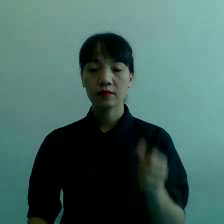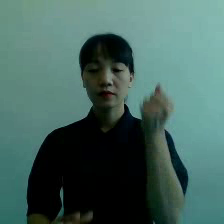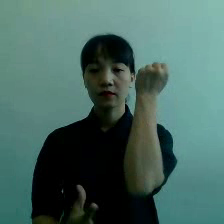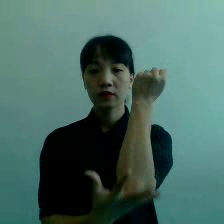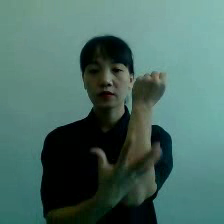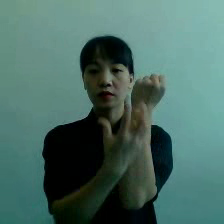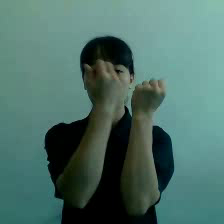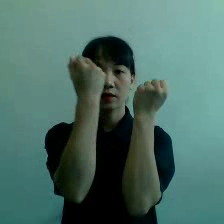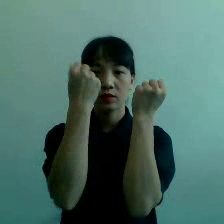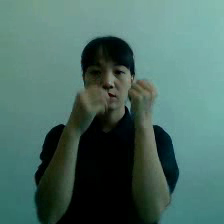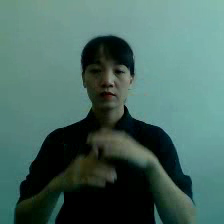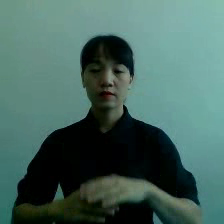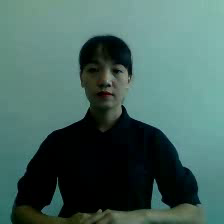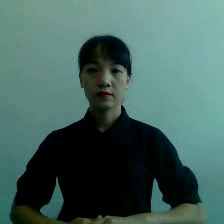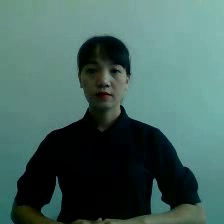Cứu